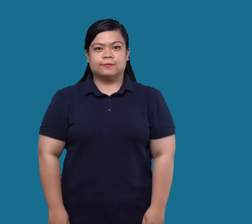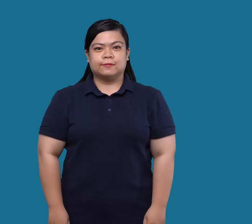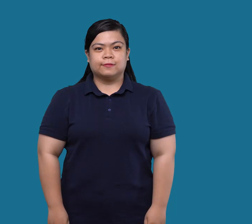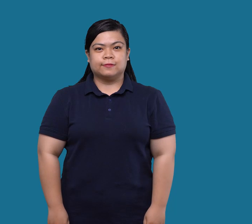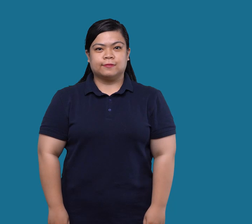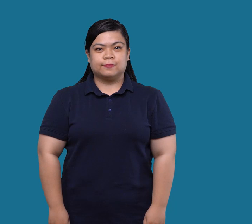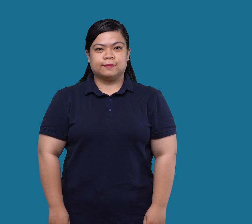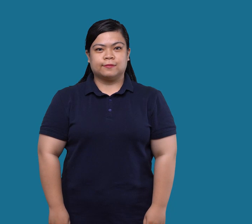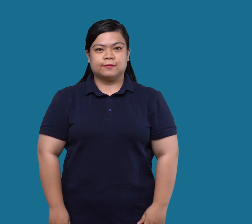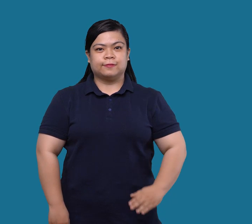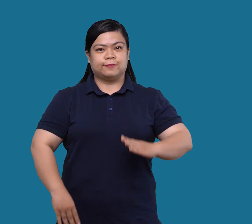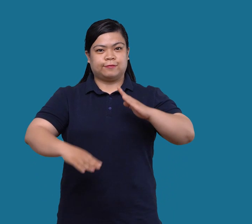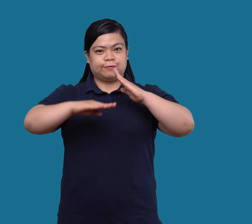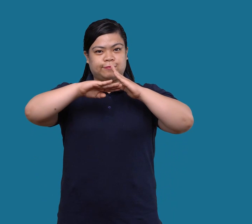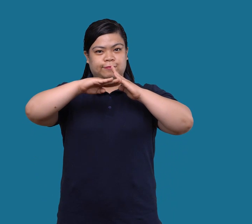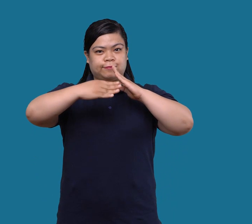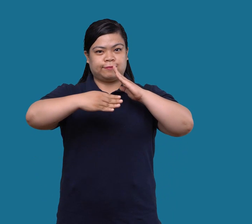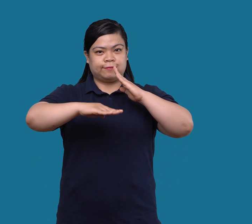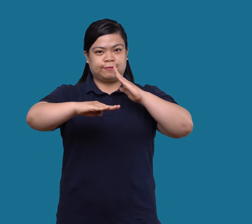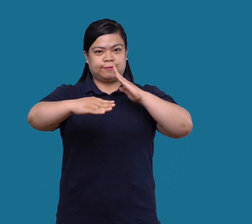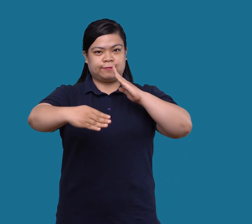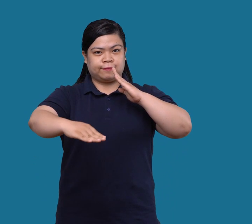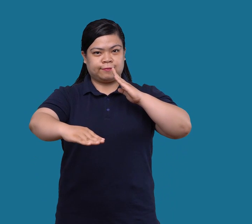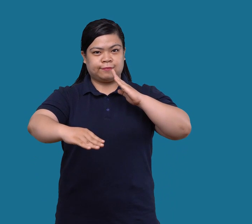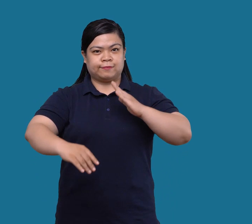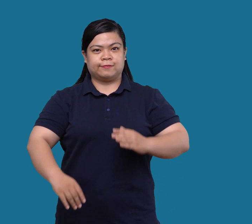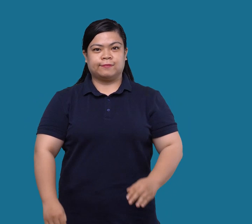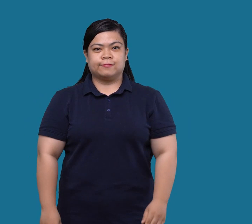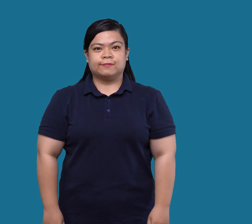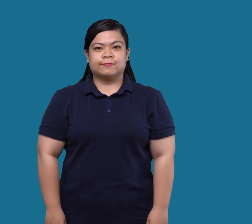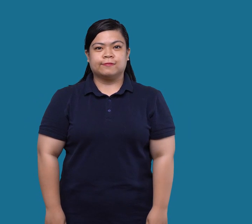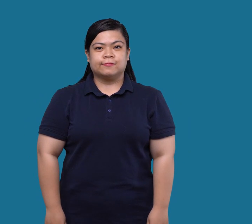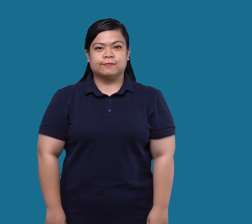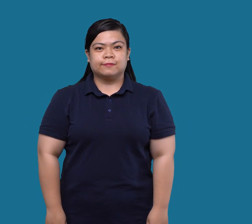thềm